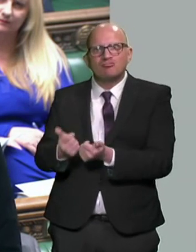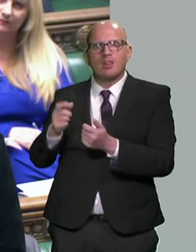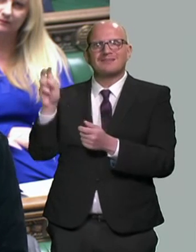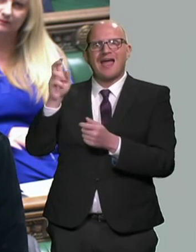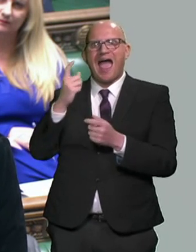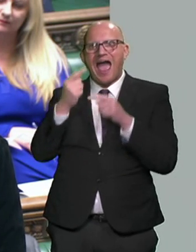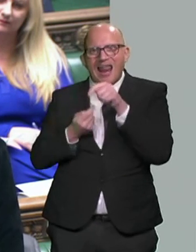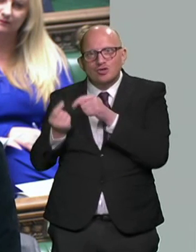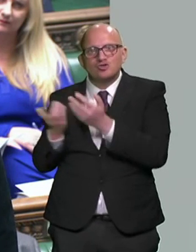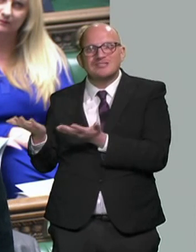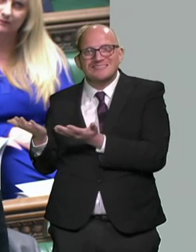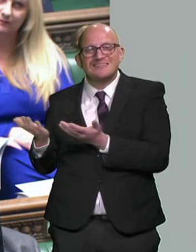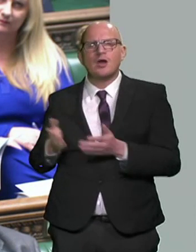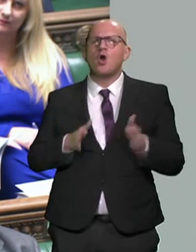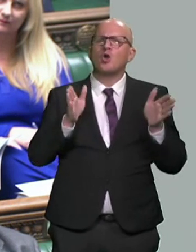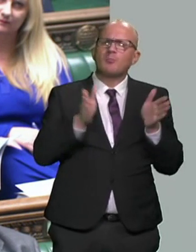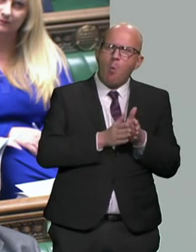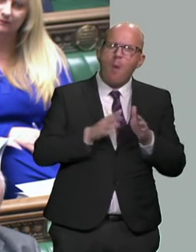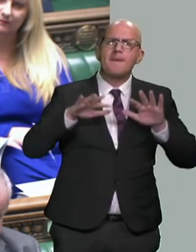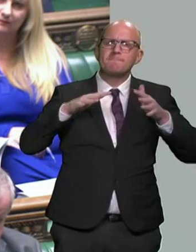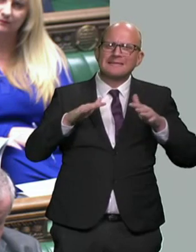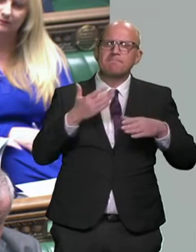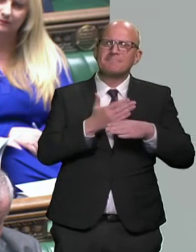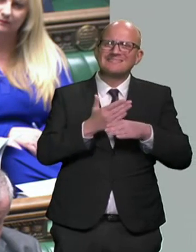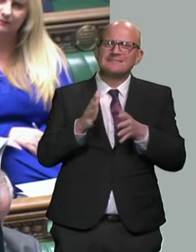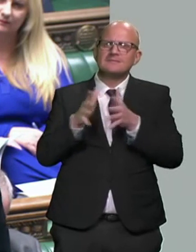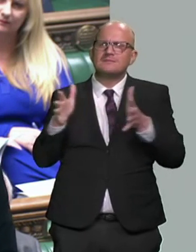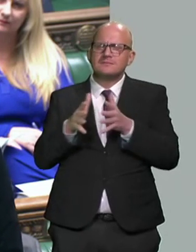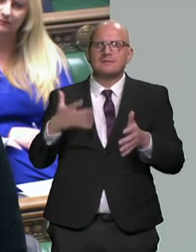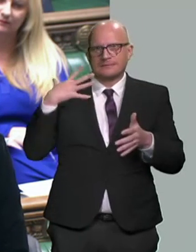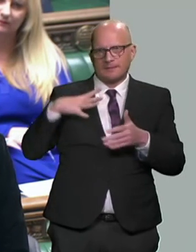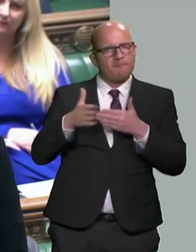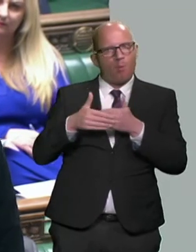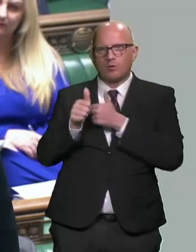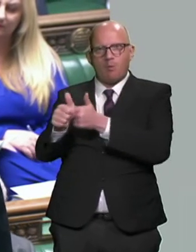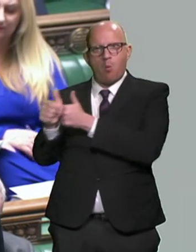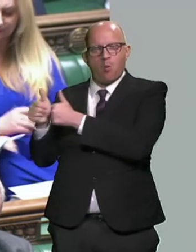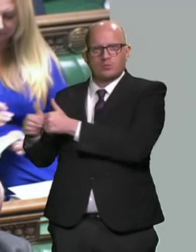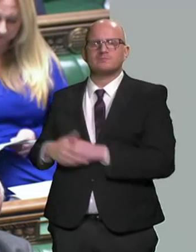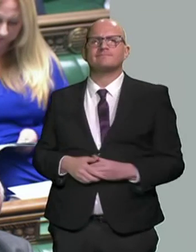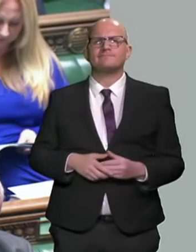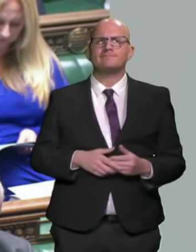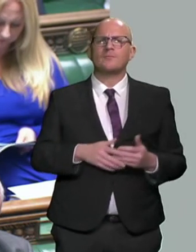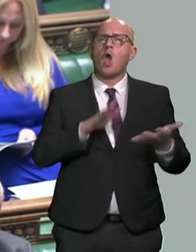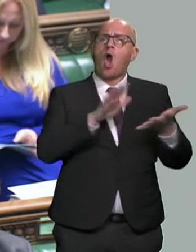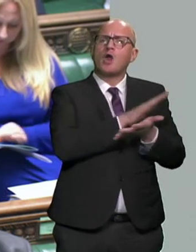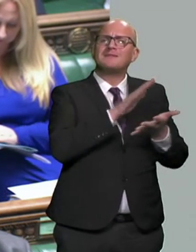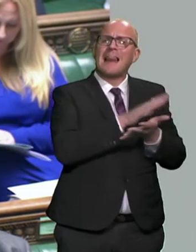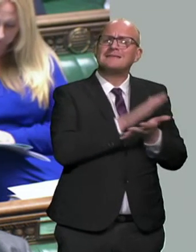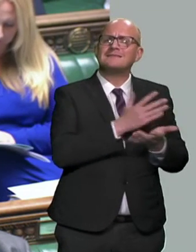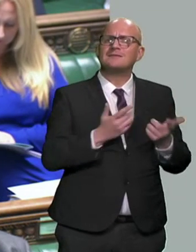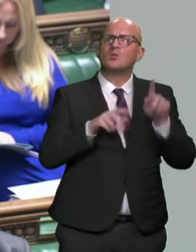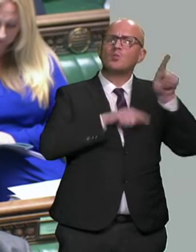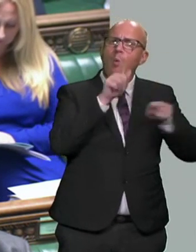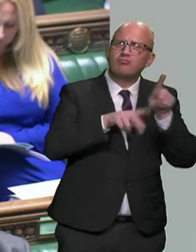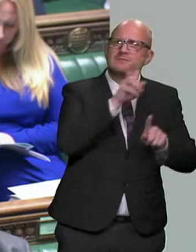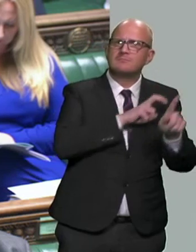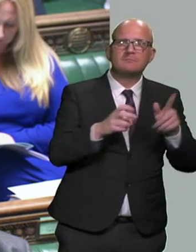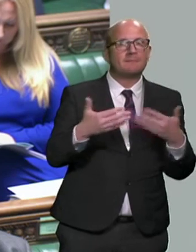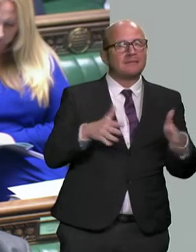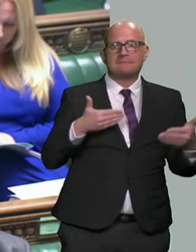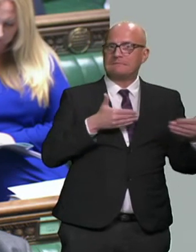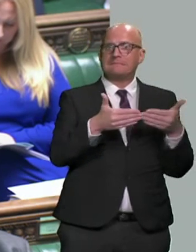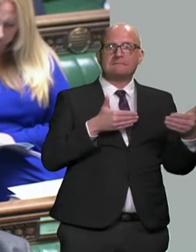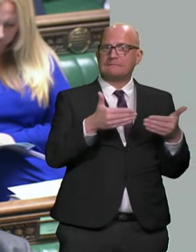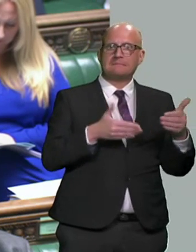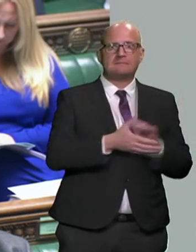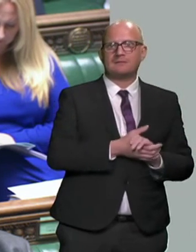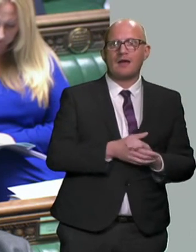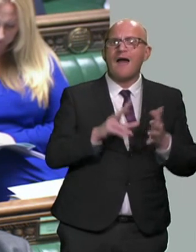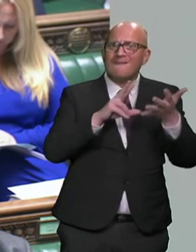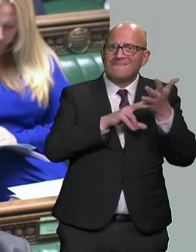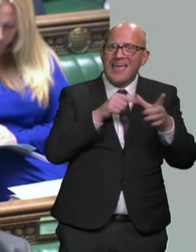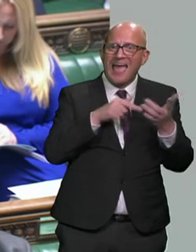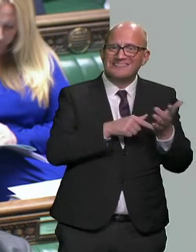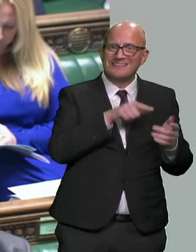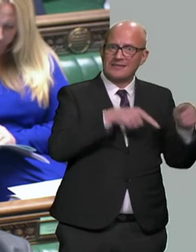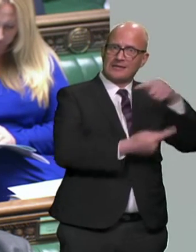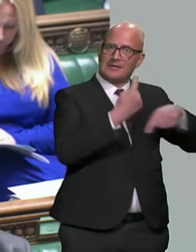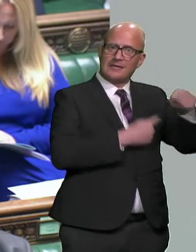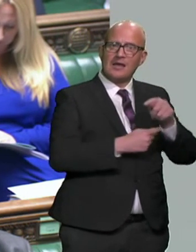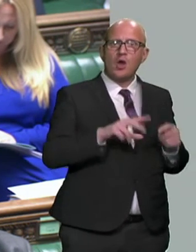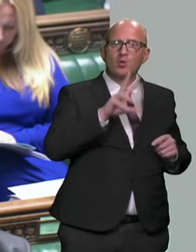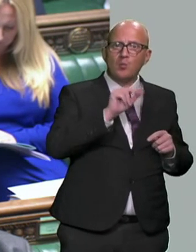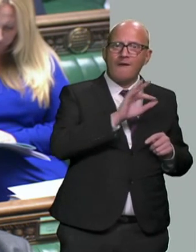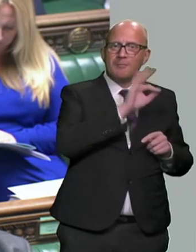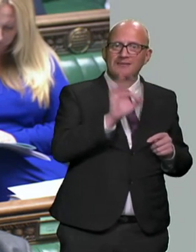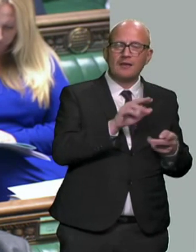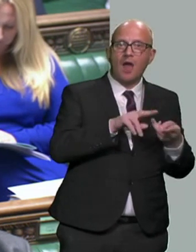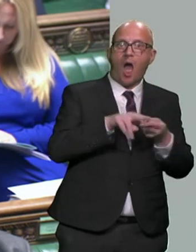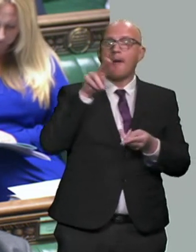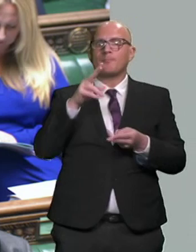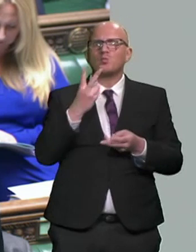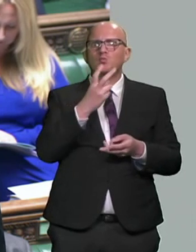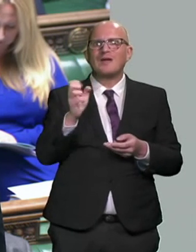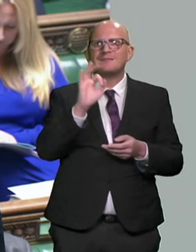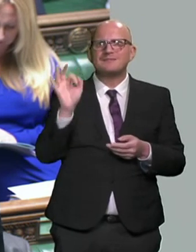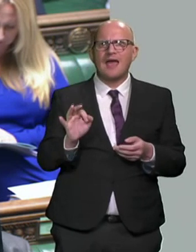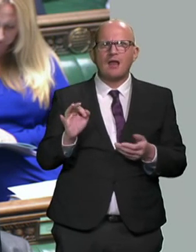Small and medium-sized enterprises in particular need more support. Hospitality and tourism have struggled through the pandemic and now the Chancellor is moving VAT from 12.5% back to 20% at a time when consumers have much less money in their pockets.